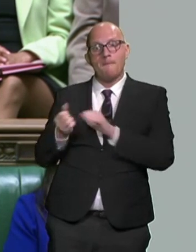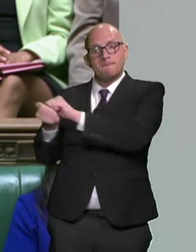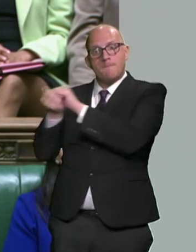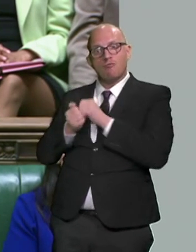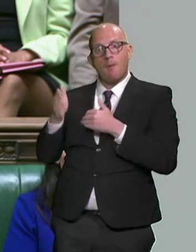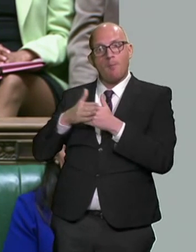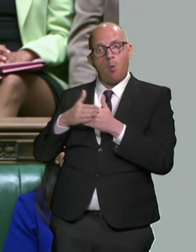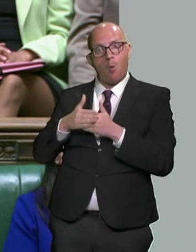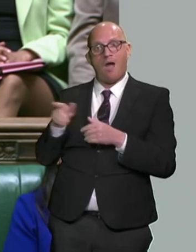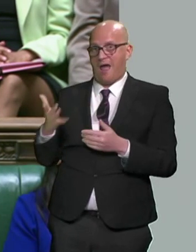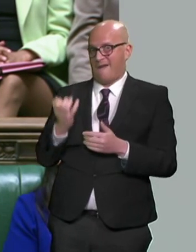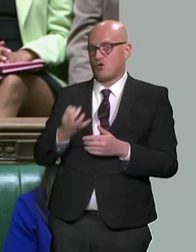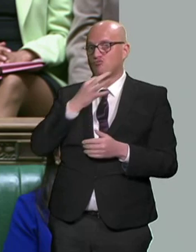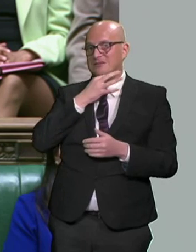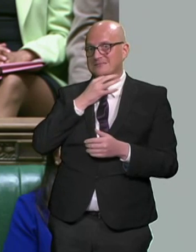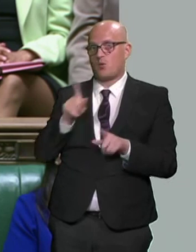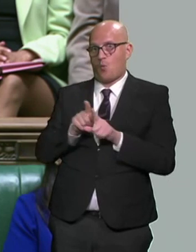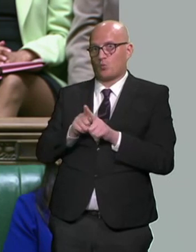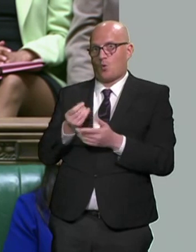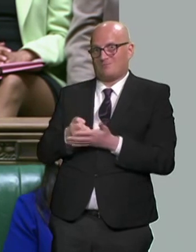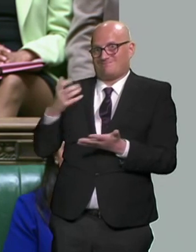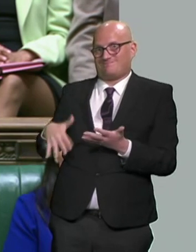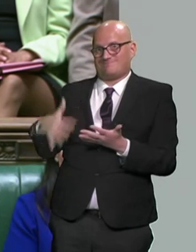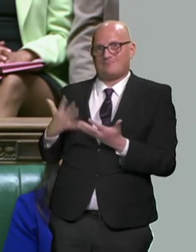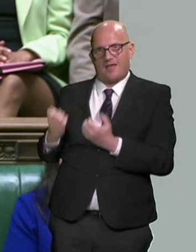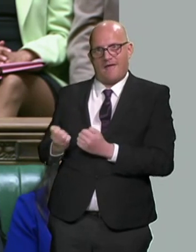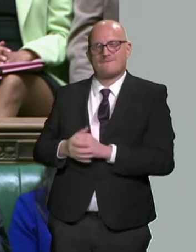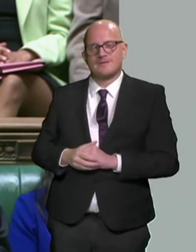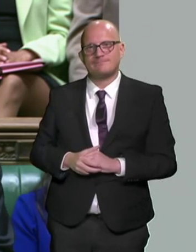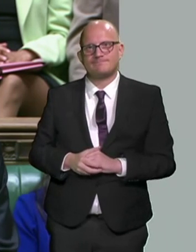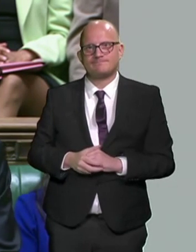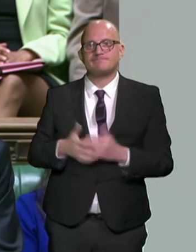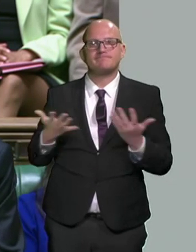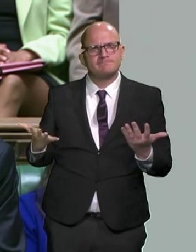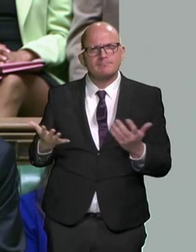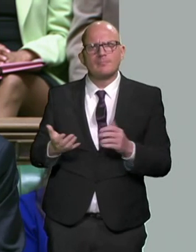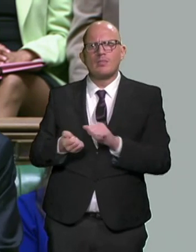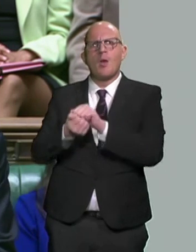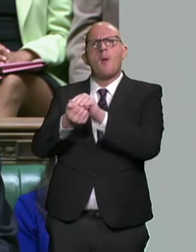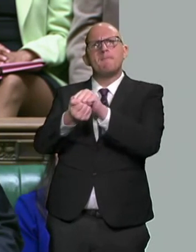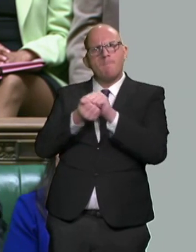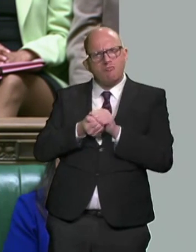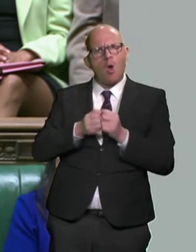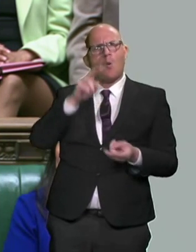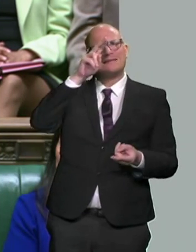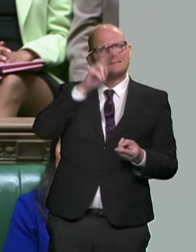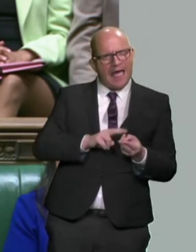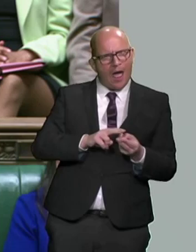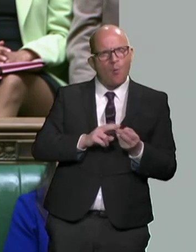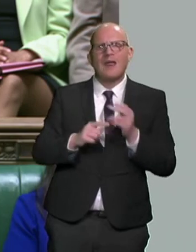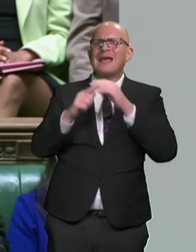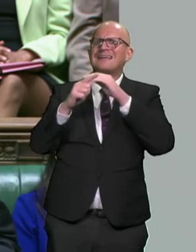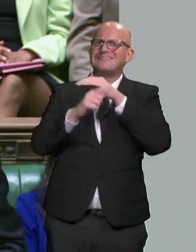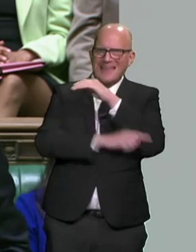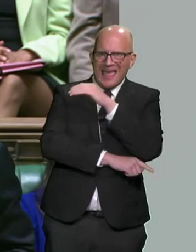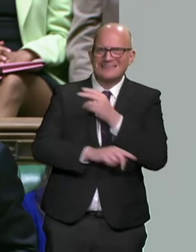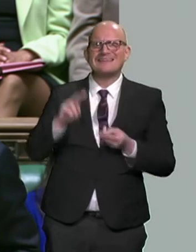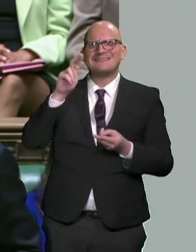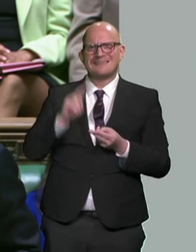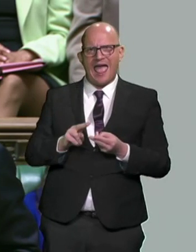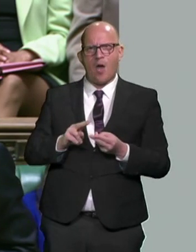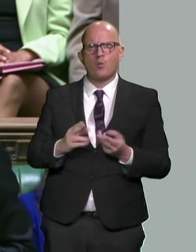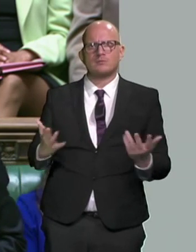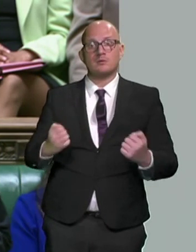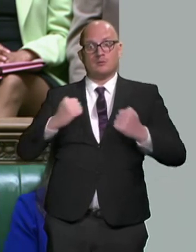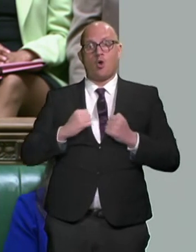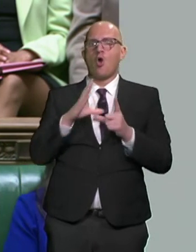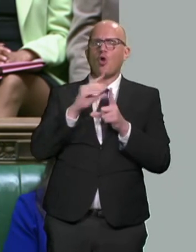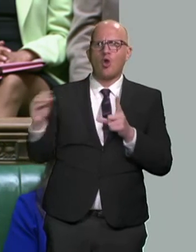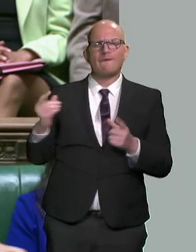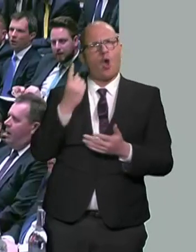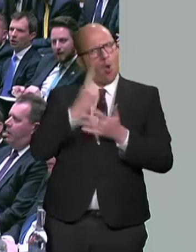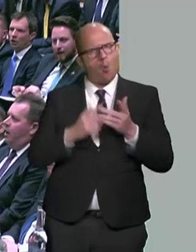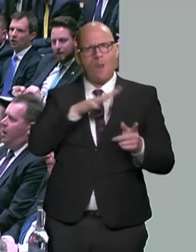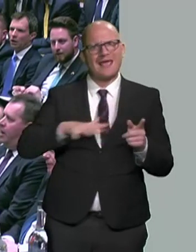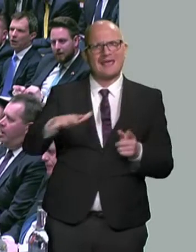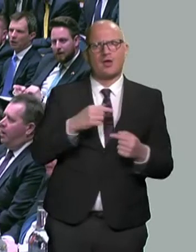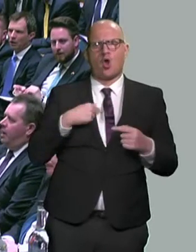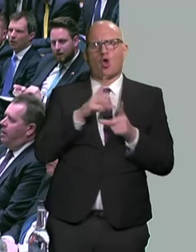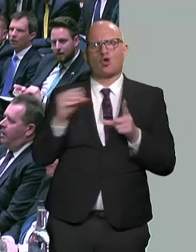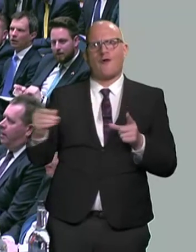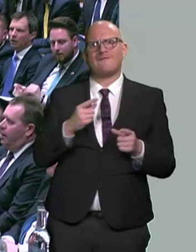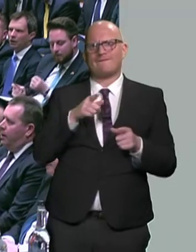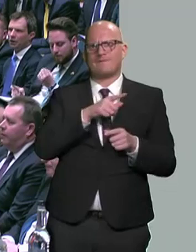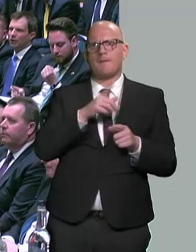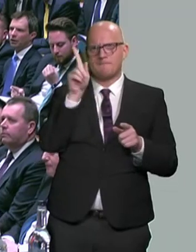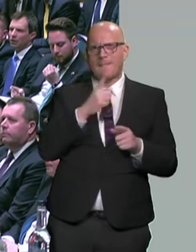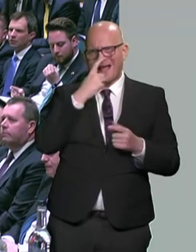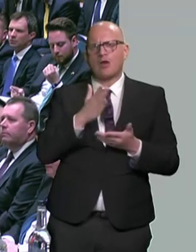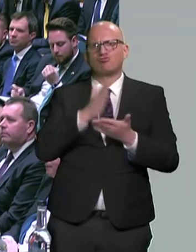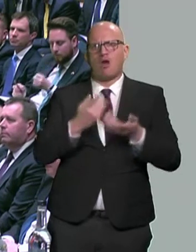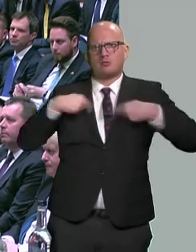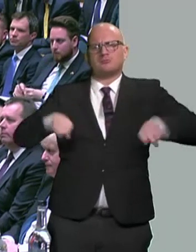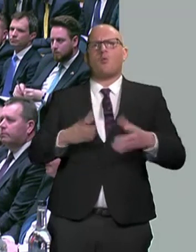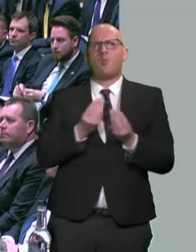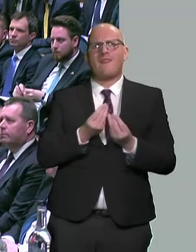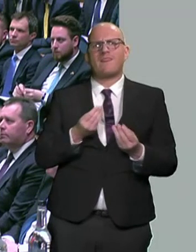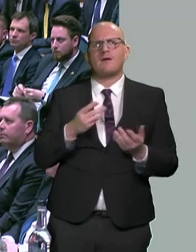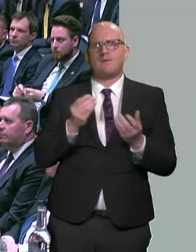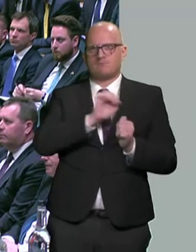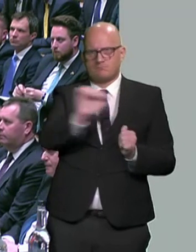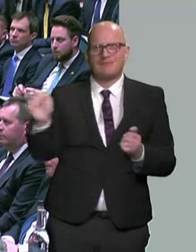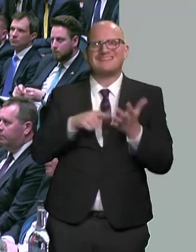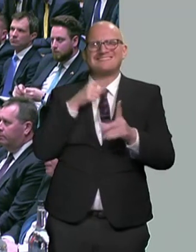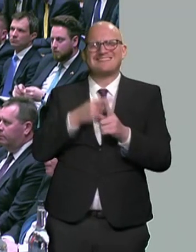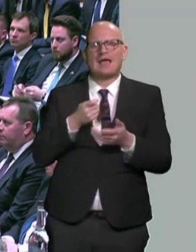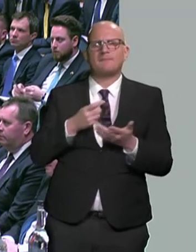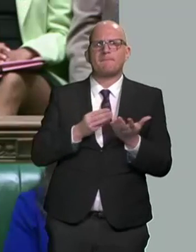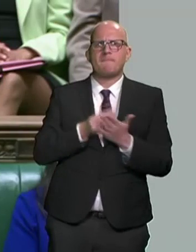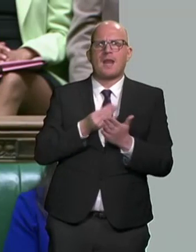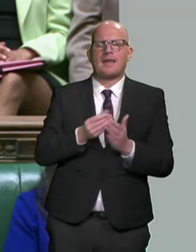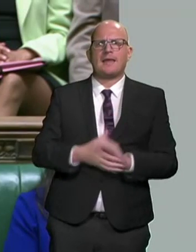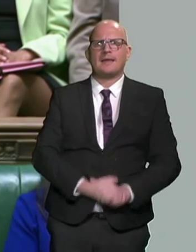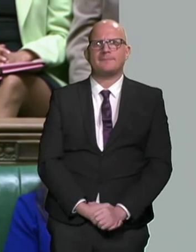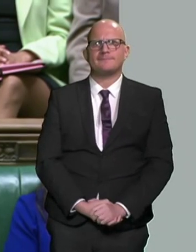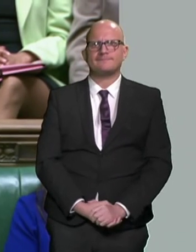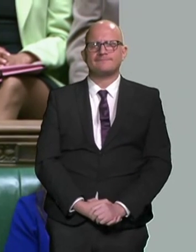I said it last autumn, and I say it again today: borrowing down; debt down—only the Conservatives can be trusted with taxpayers’ money.